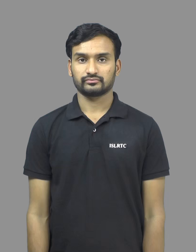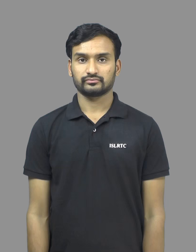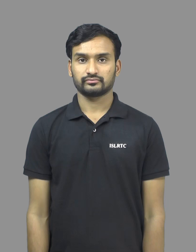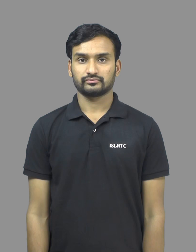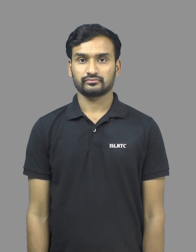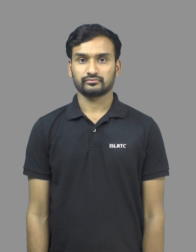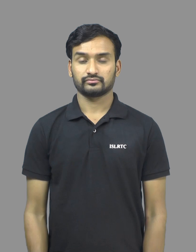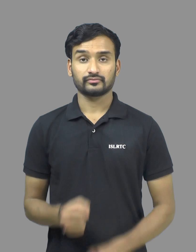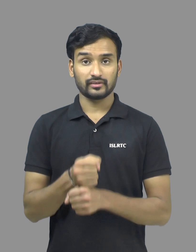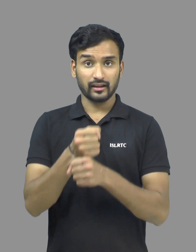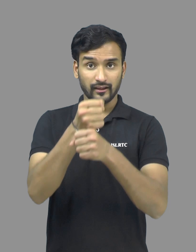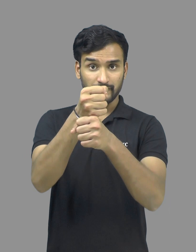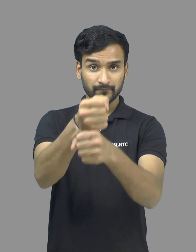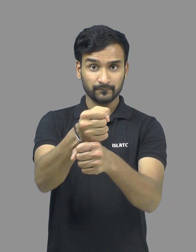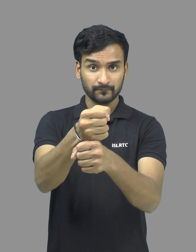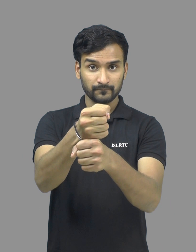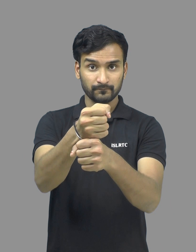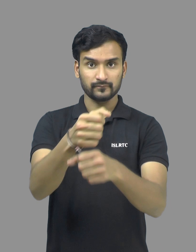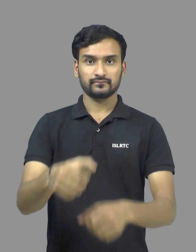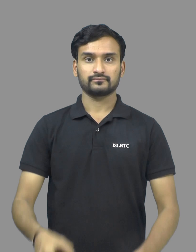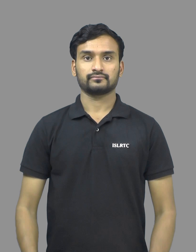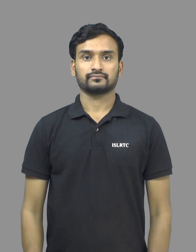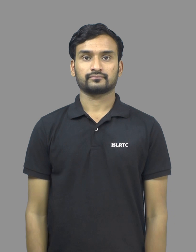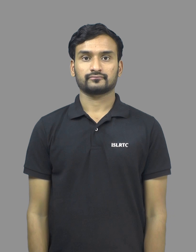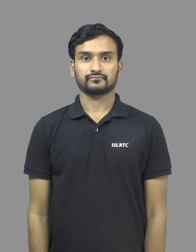Gift